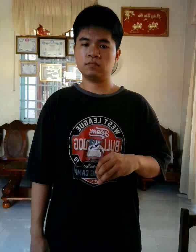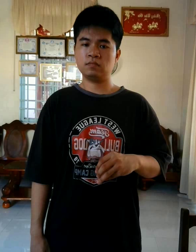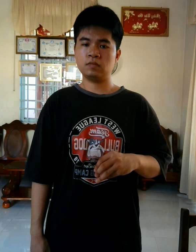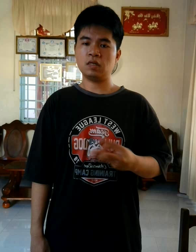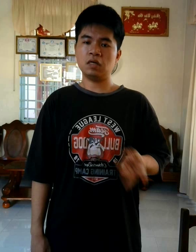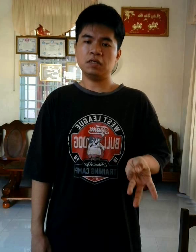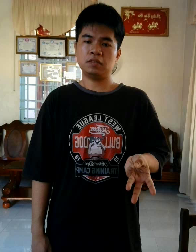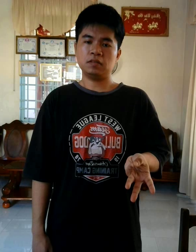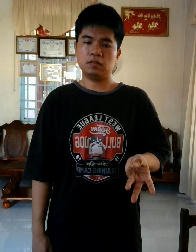it